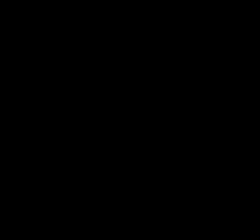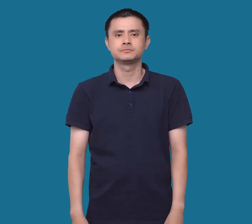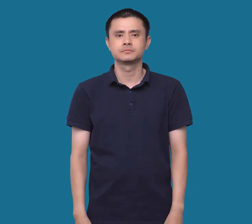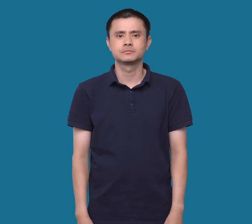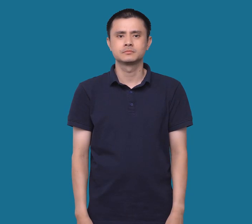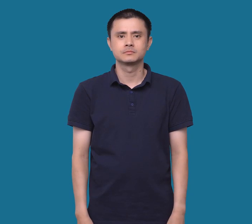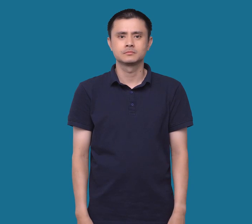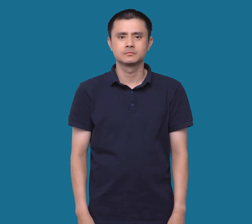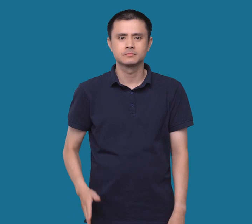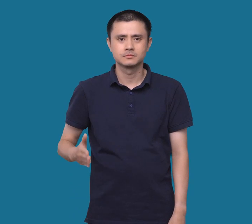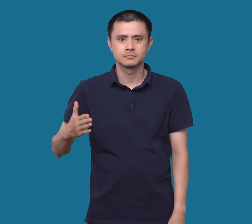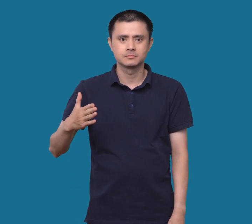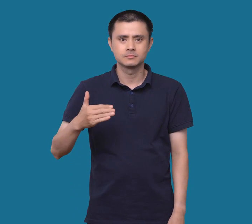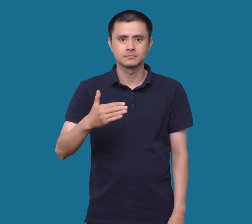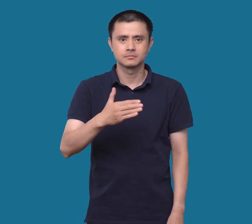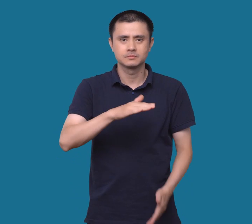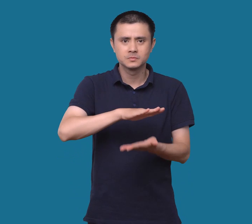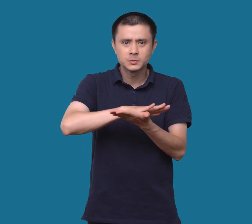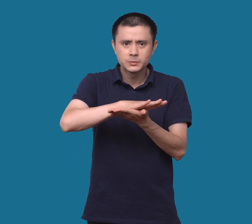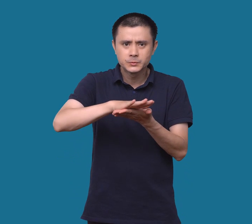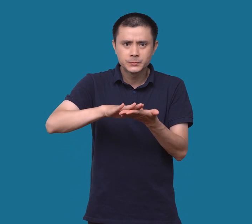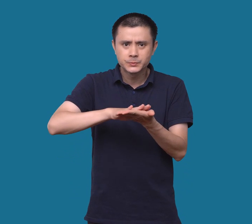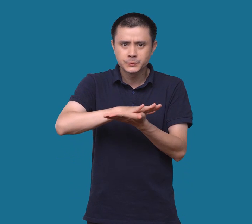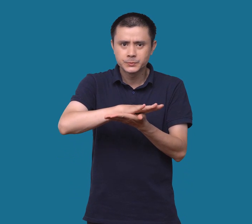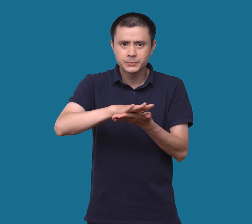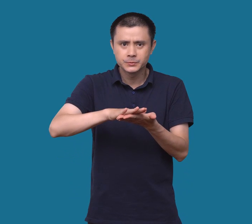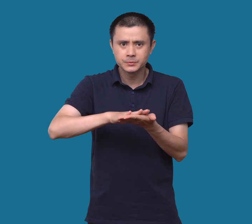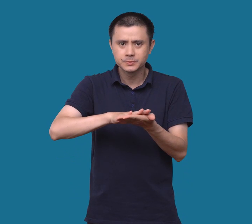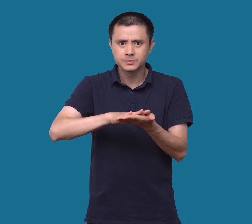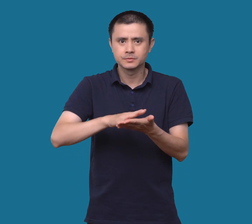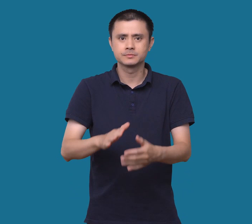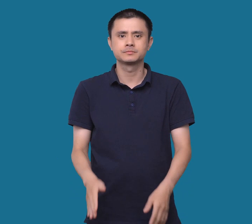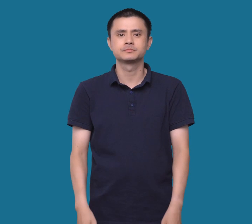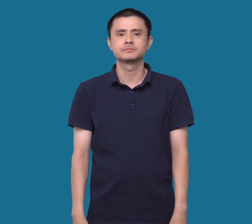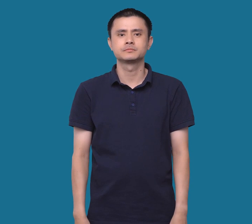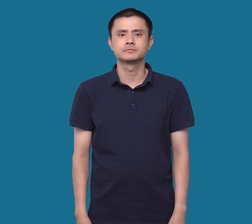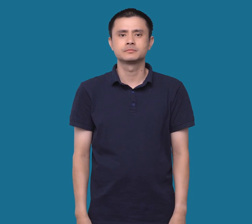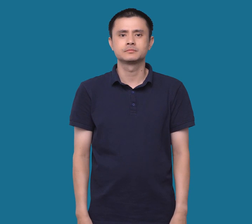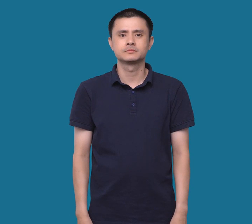chả cá